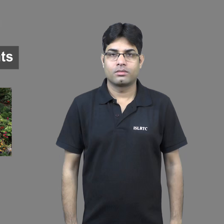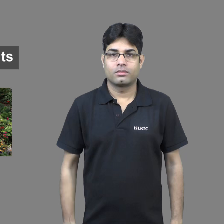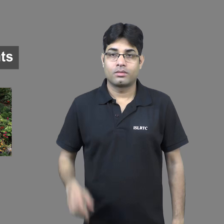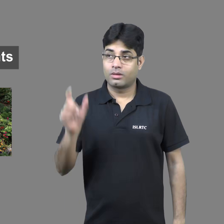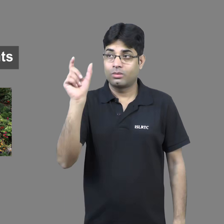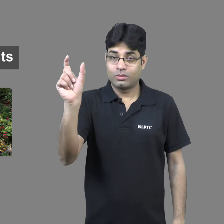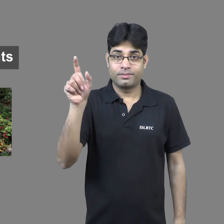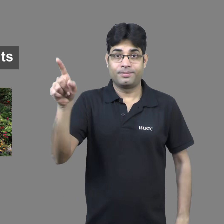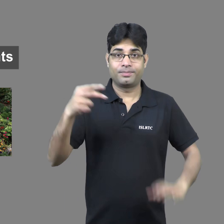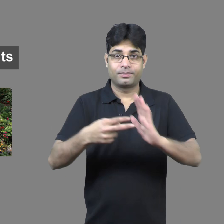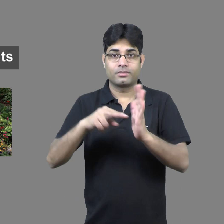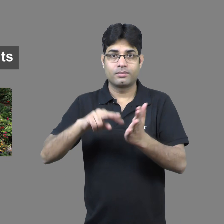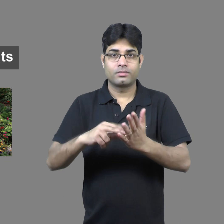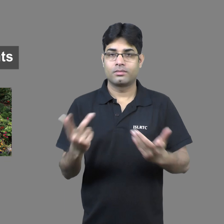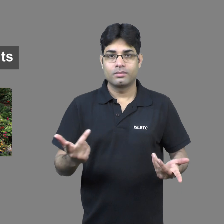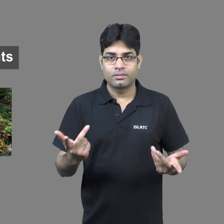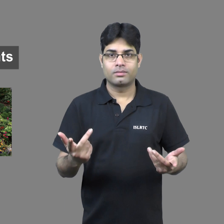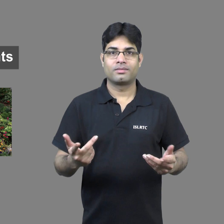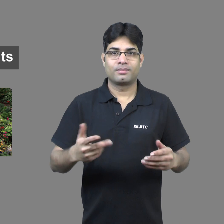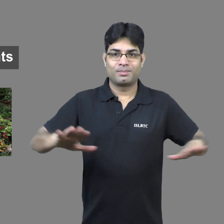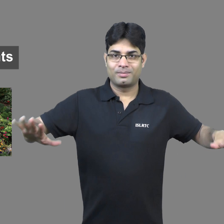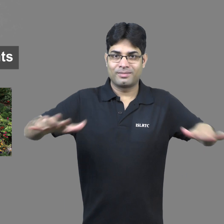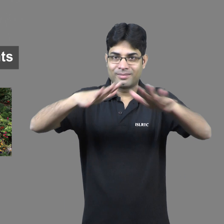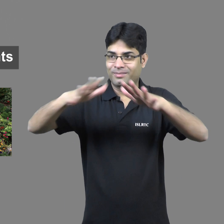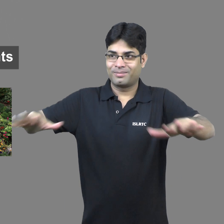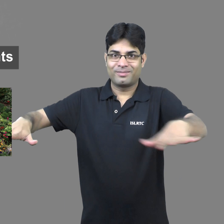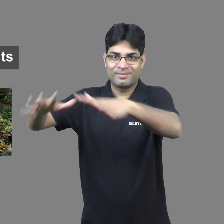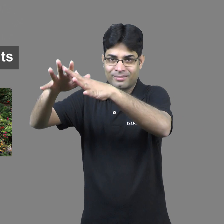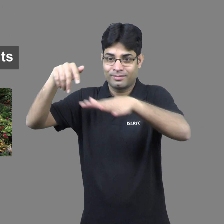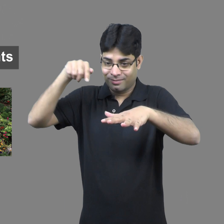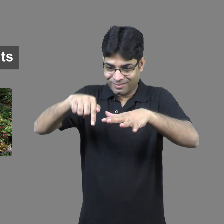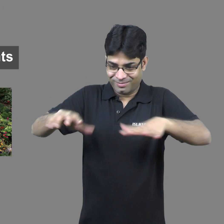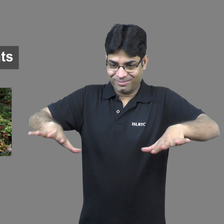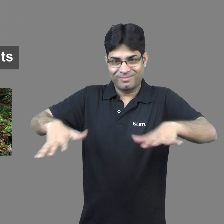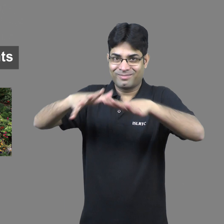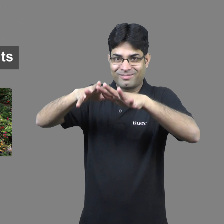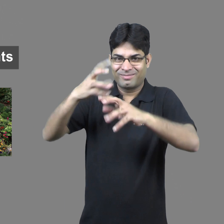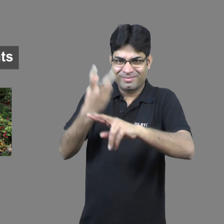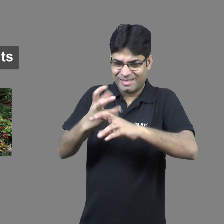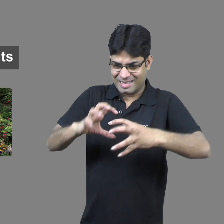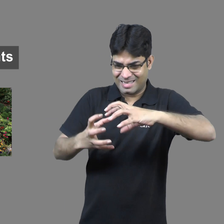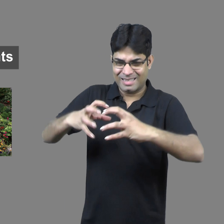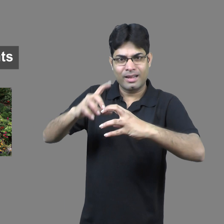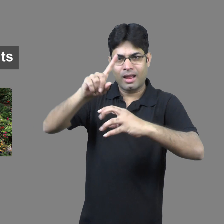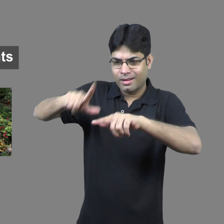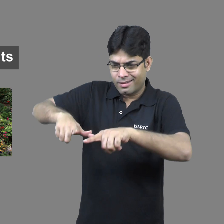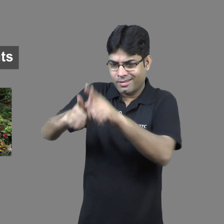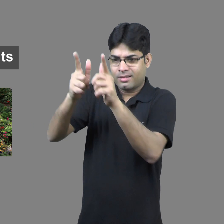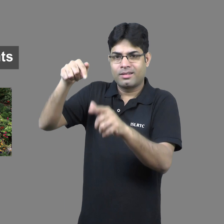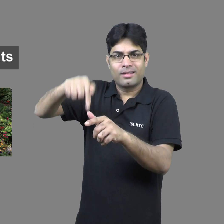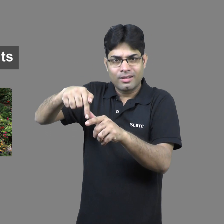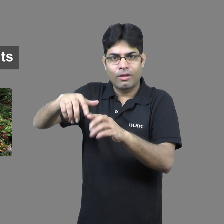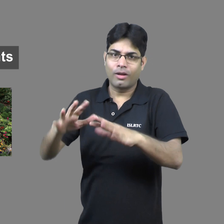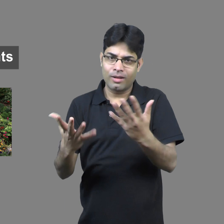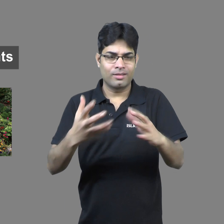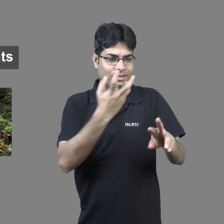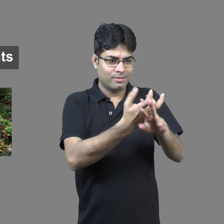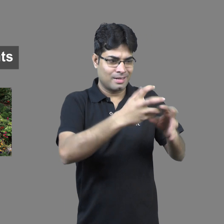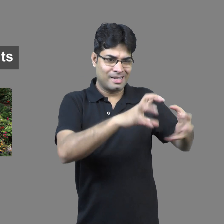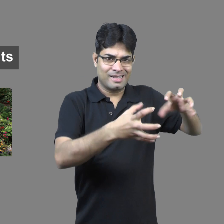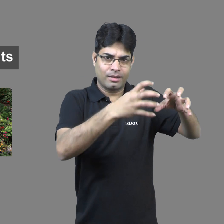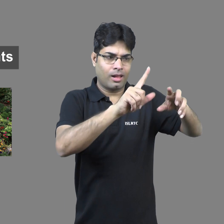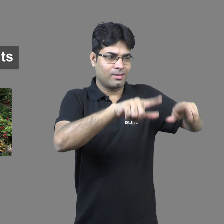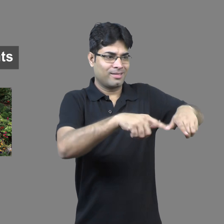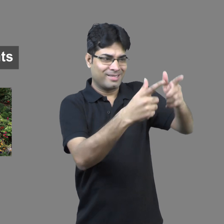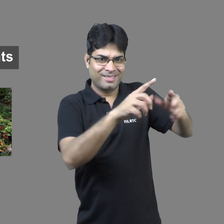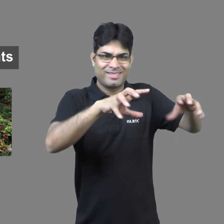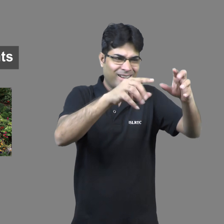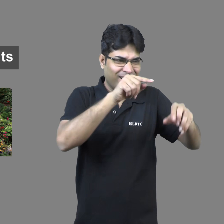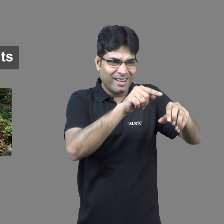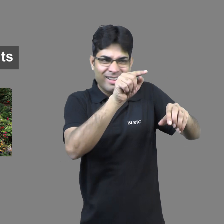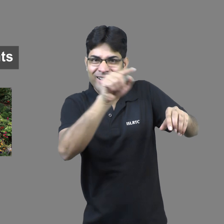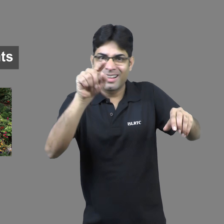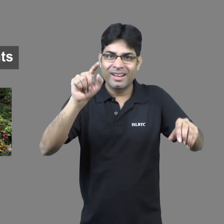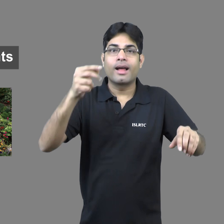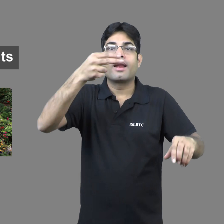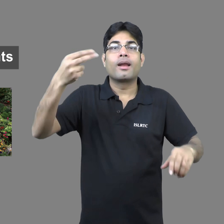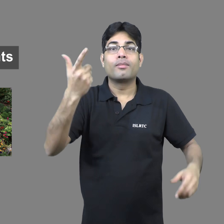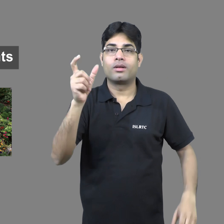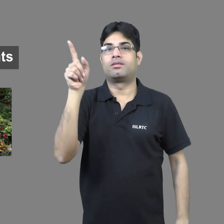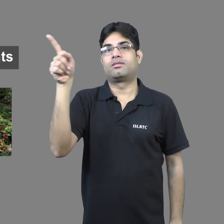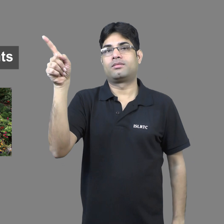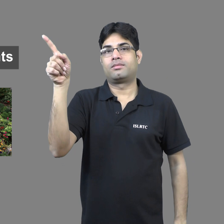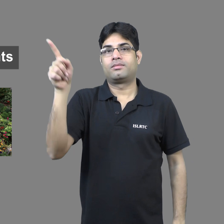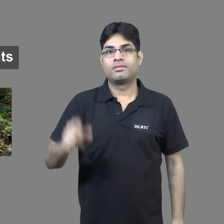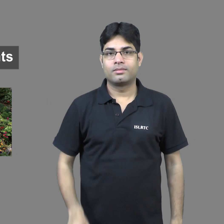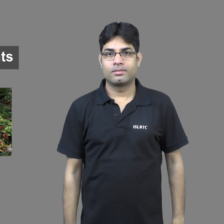Rockery Plants